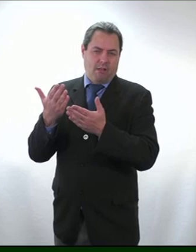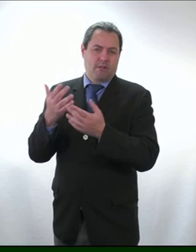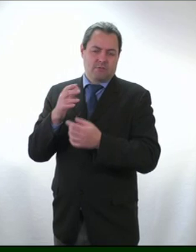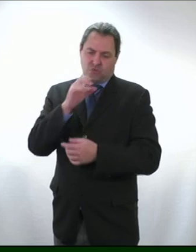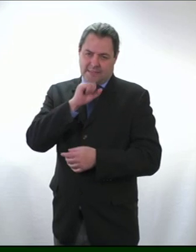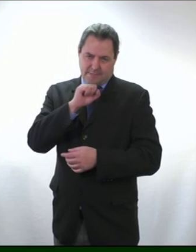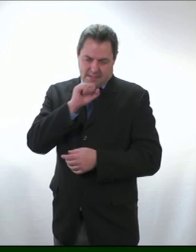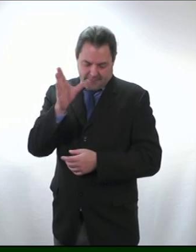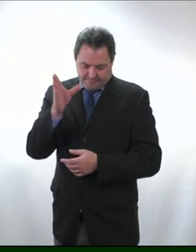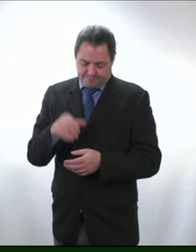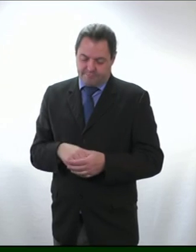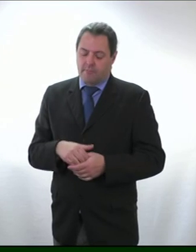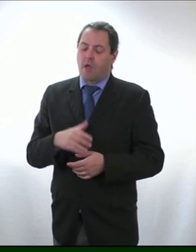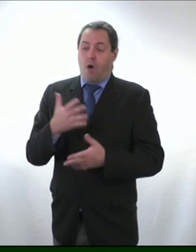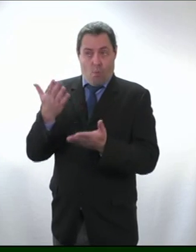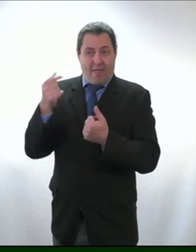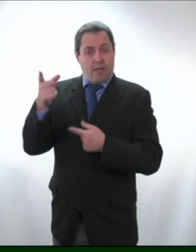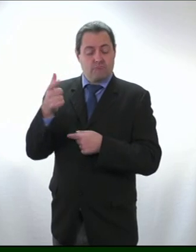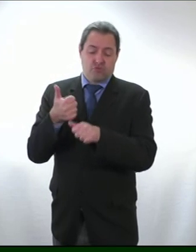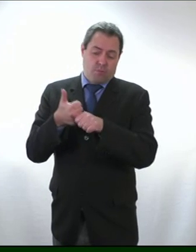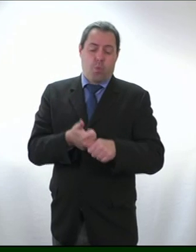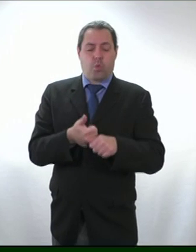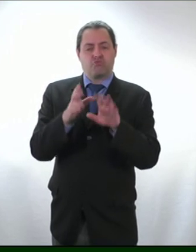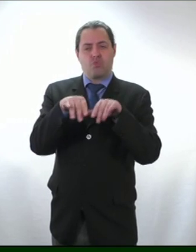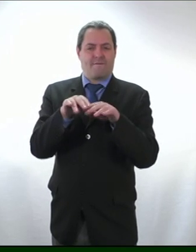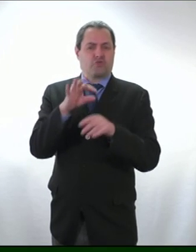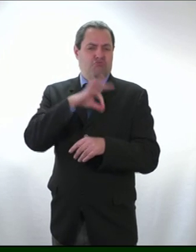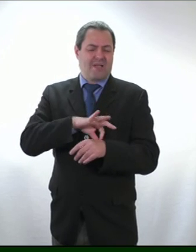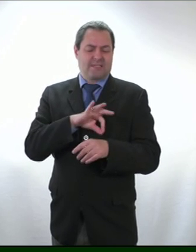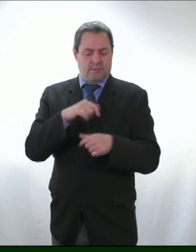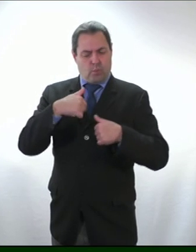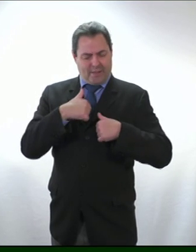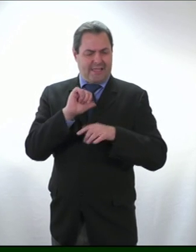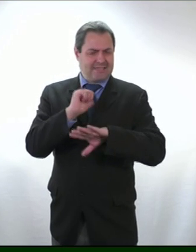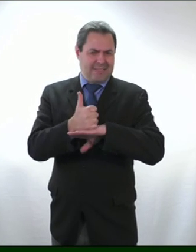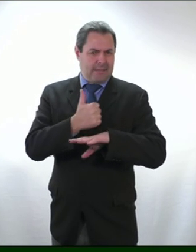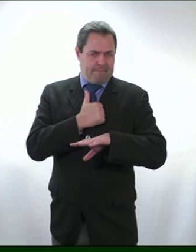Gentleman’s support for universal credit, which the Conservative party introduced.